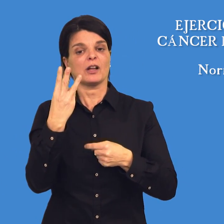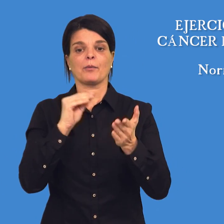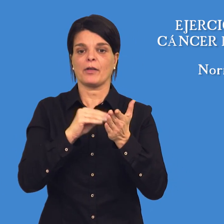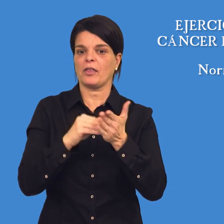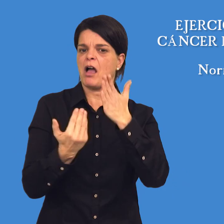vez